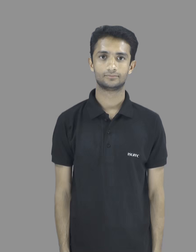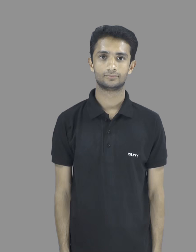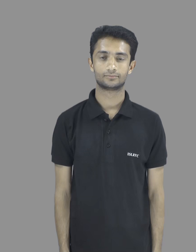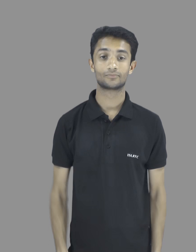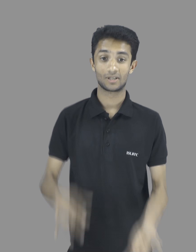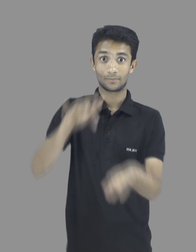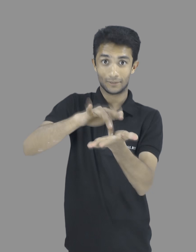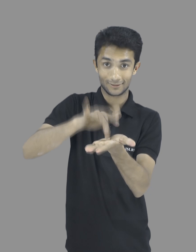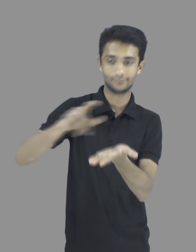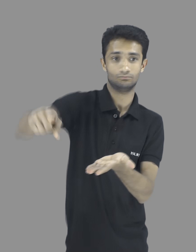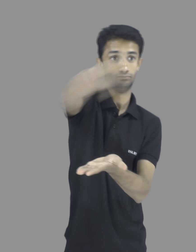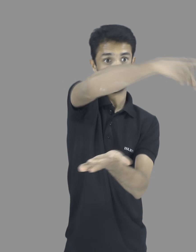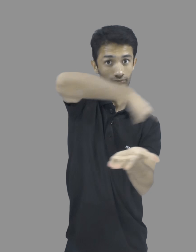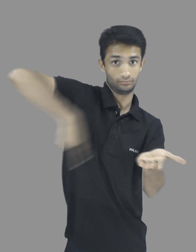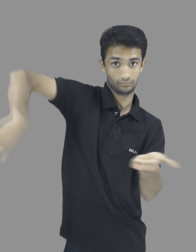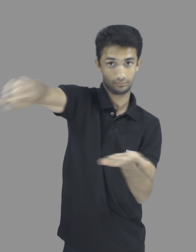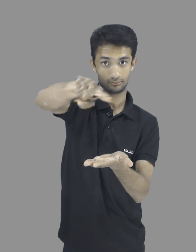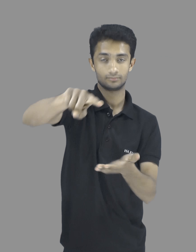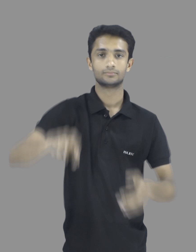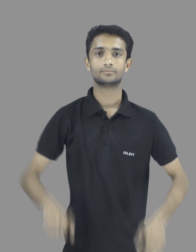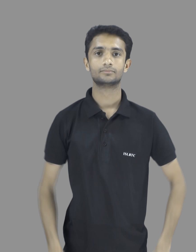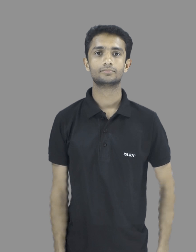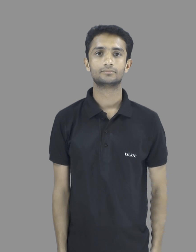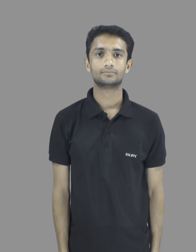Area